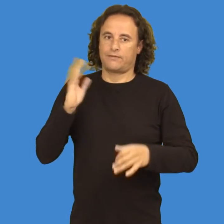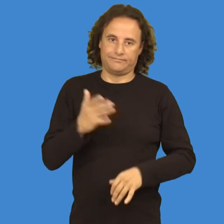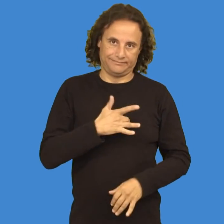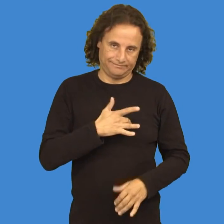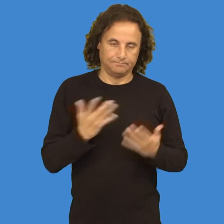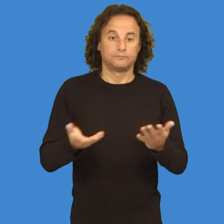corazón